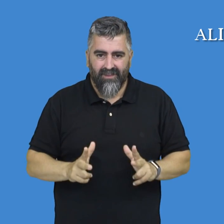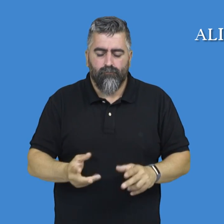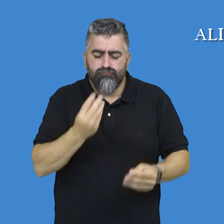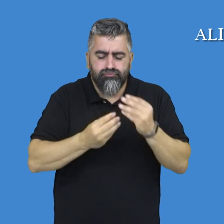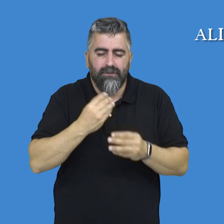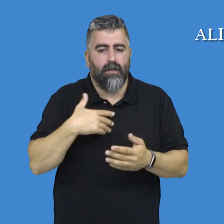comer